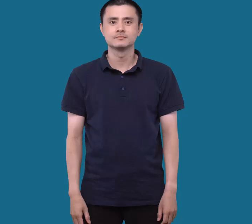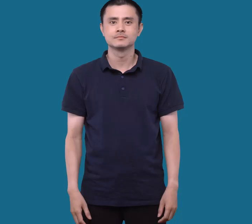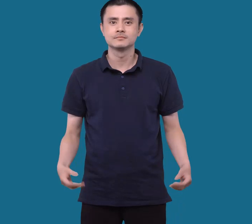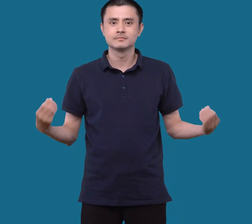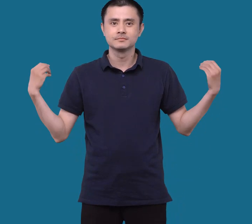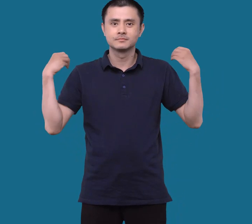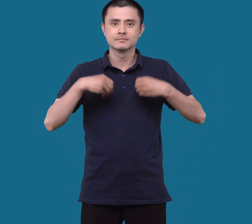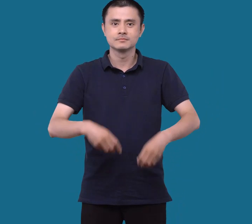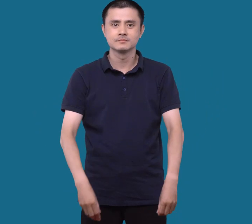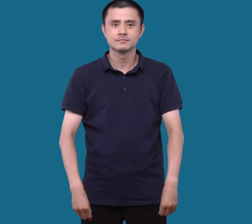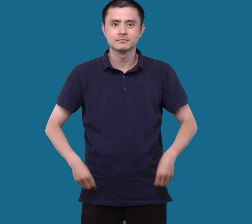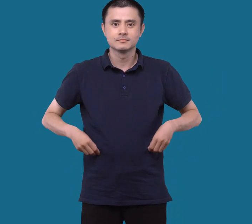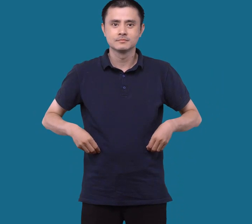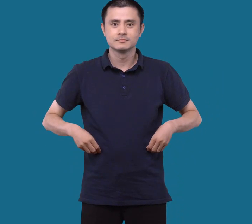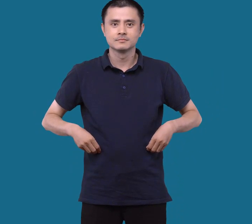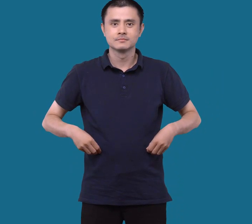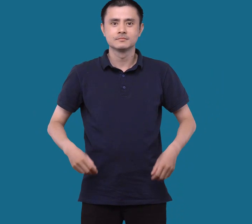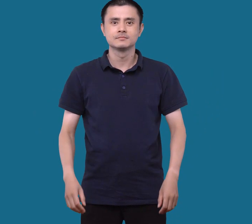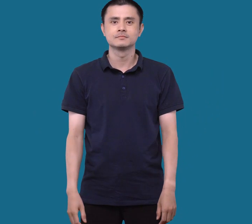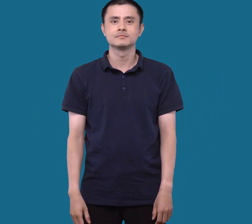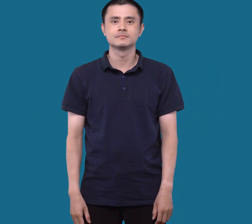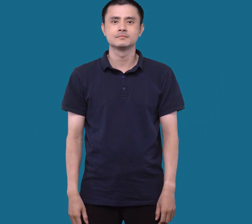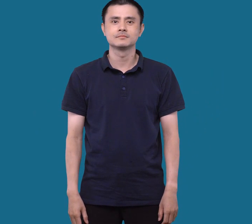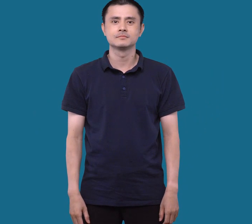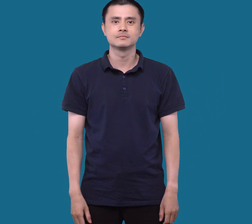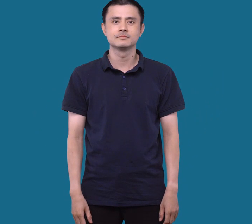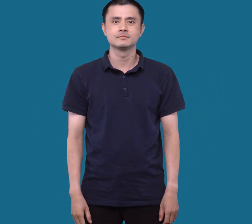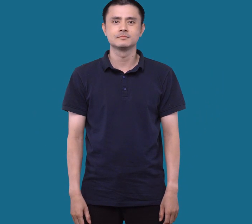mặc quần áo